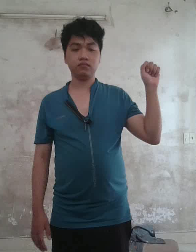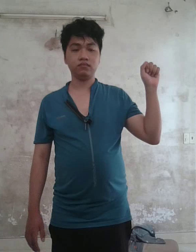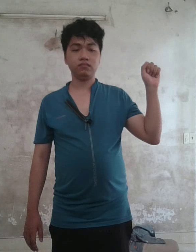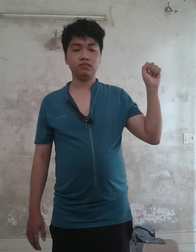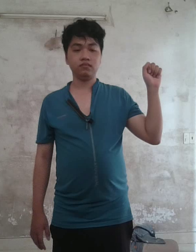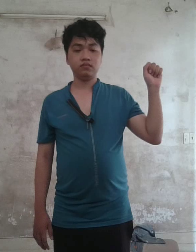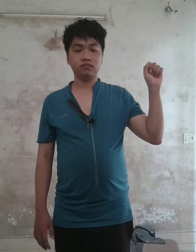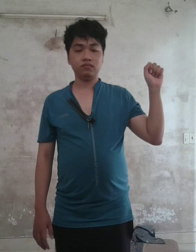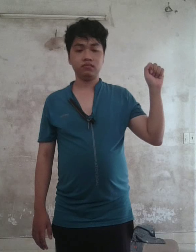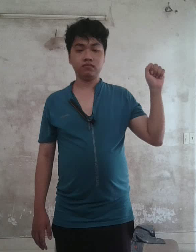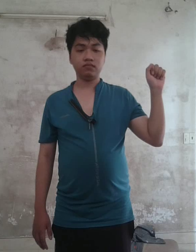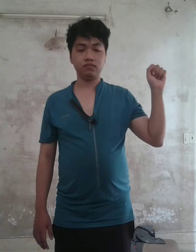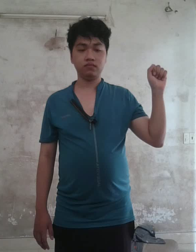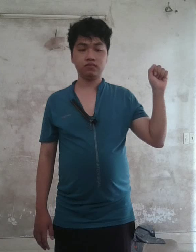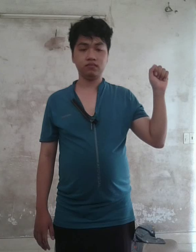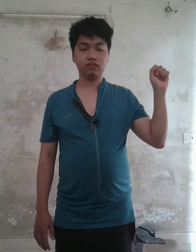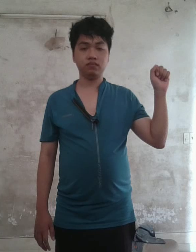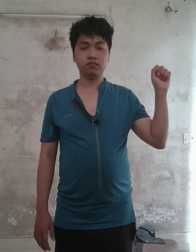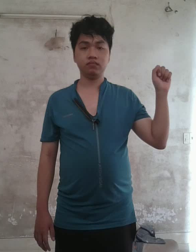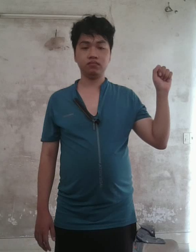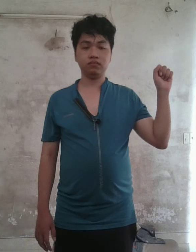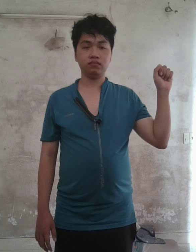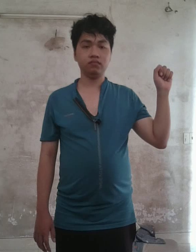a